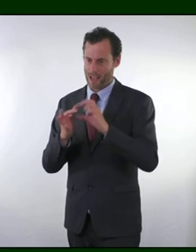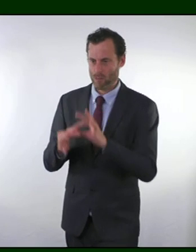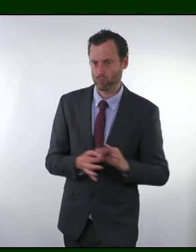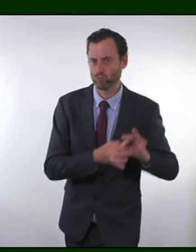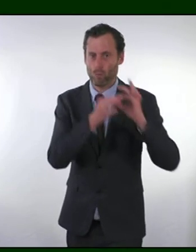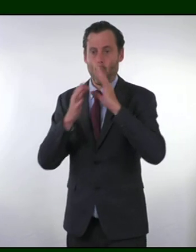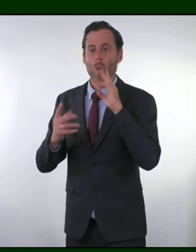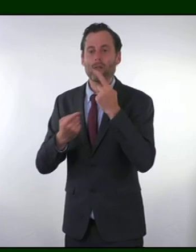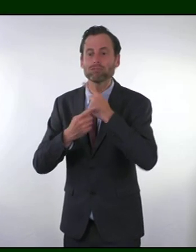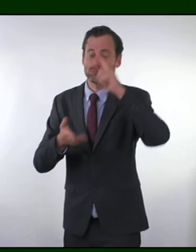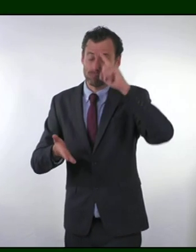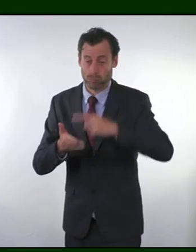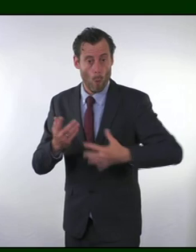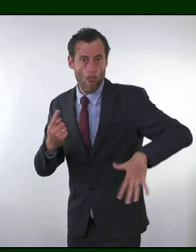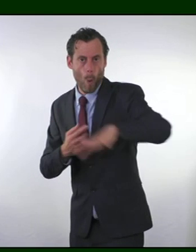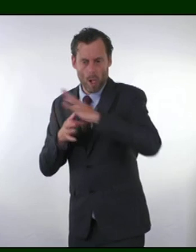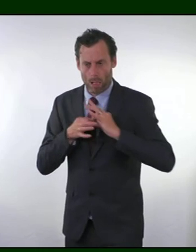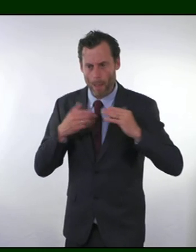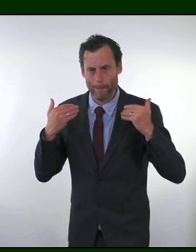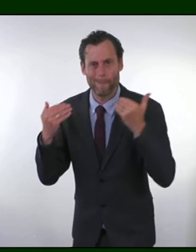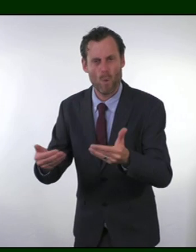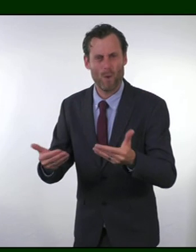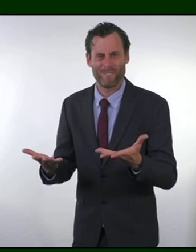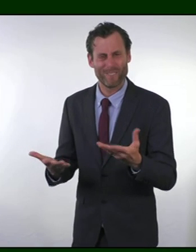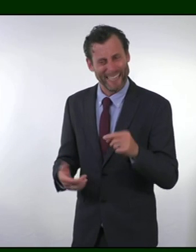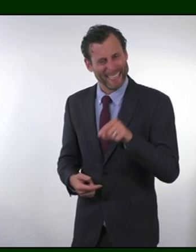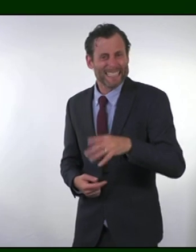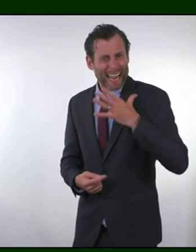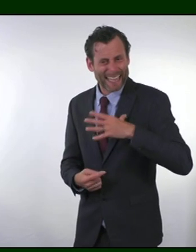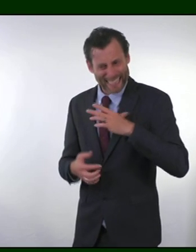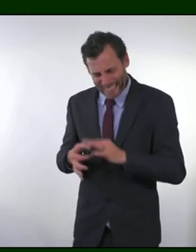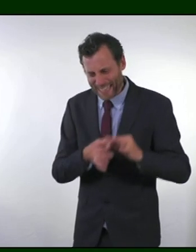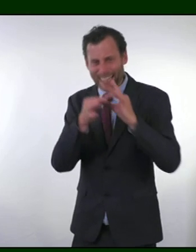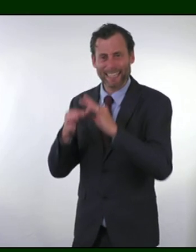At a time like this, the importance of that has never been more to the fore.